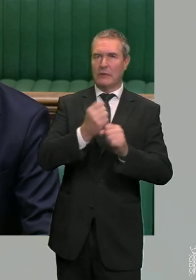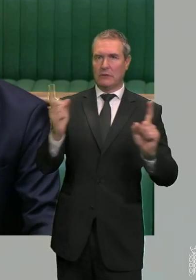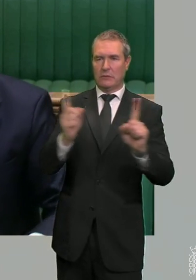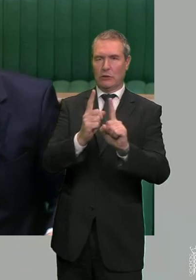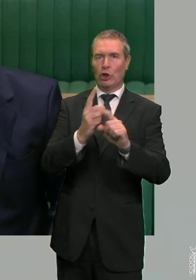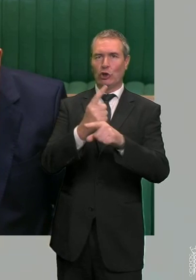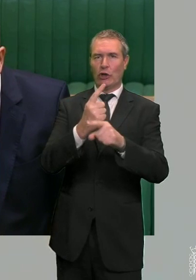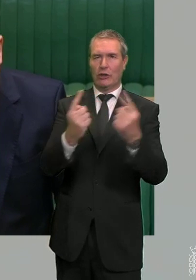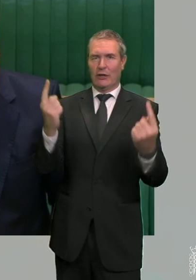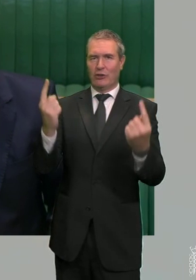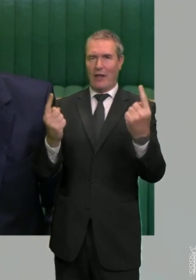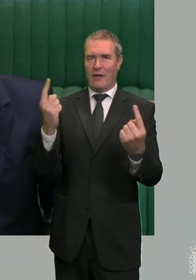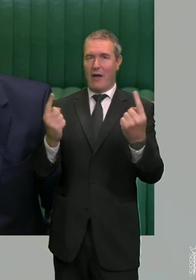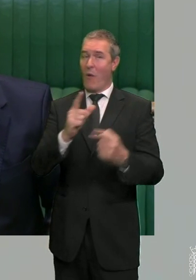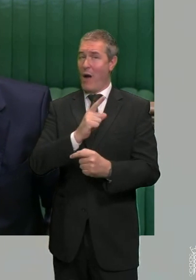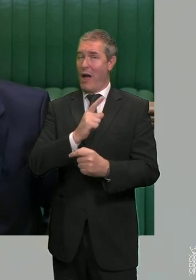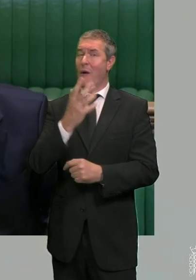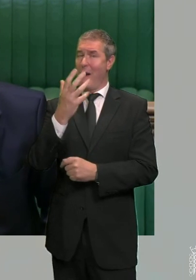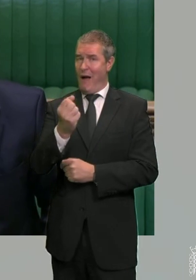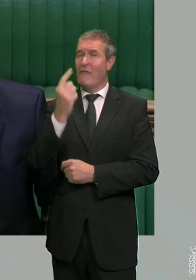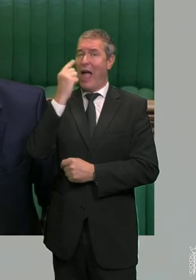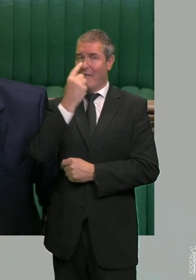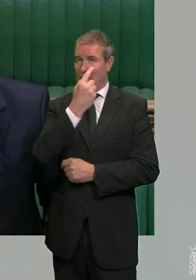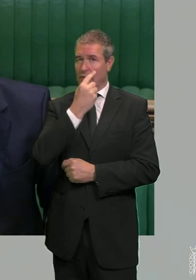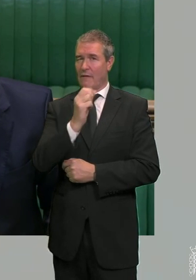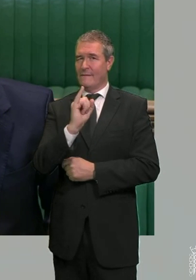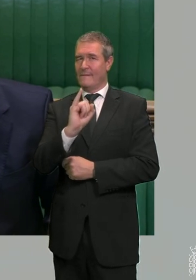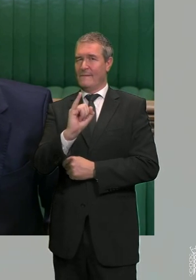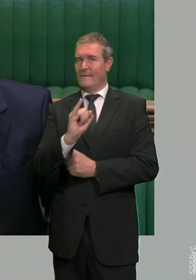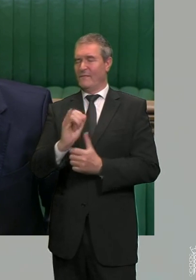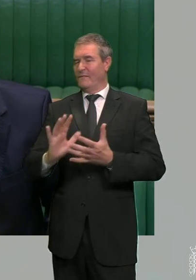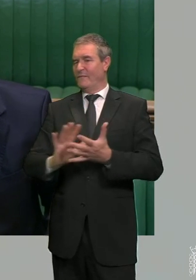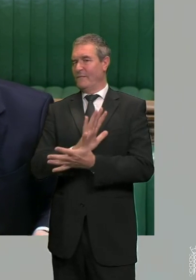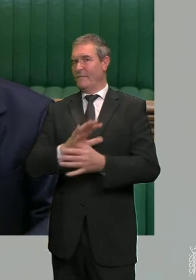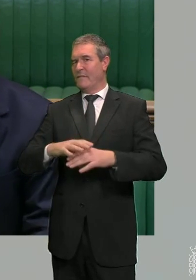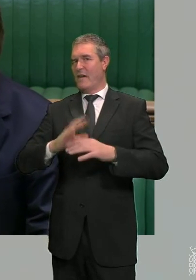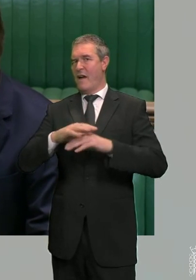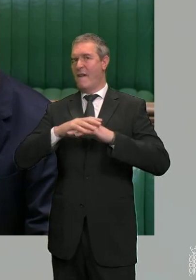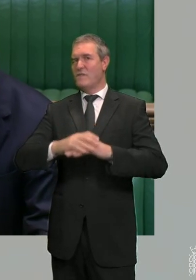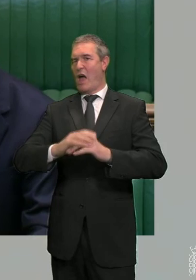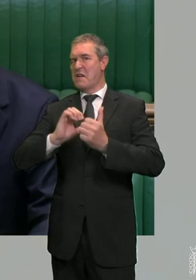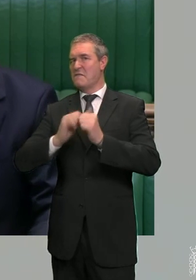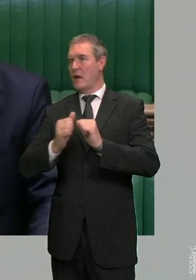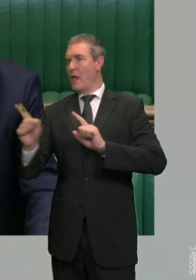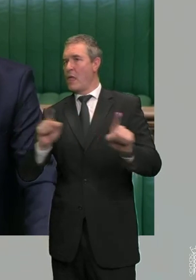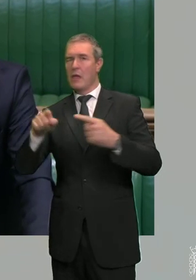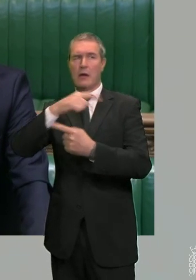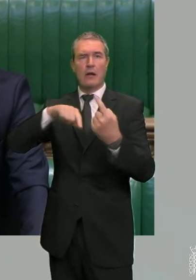Every day, there is further evidence of the sleaze that is now at the heart of this Conservative Government.